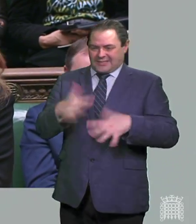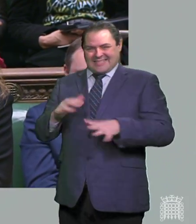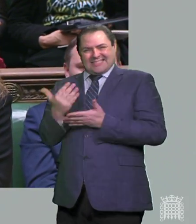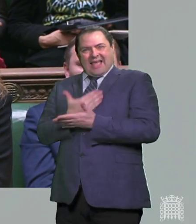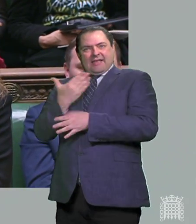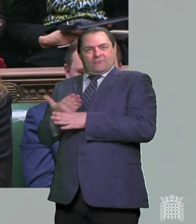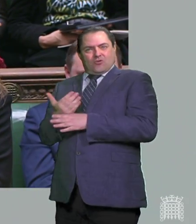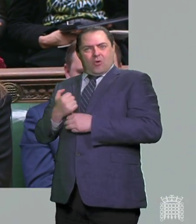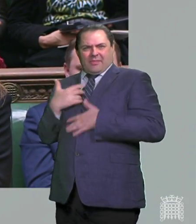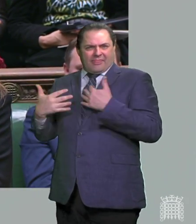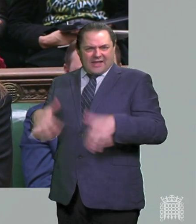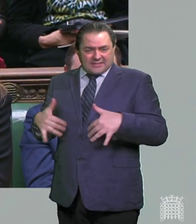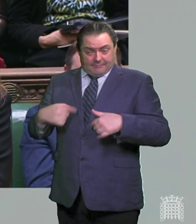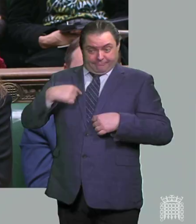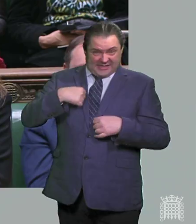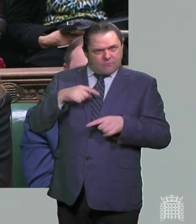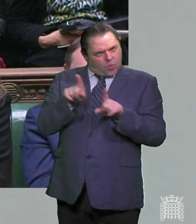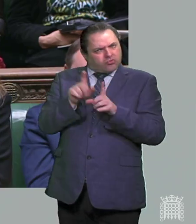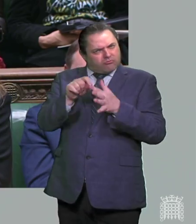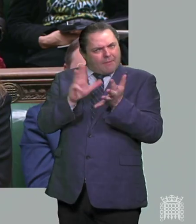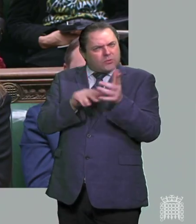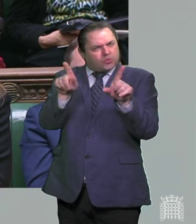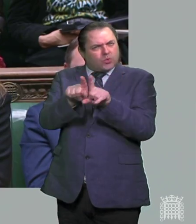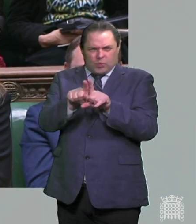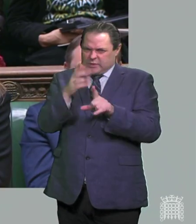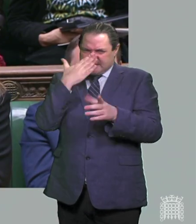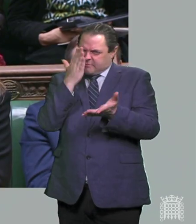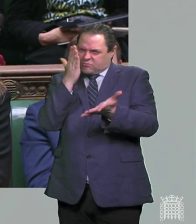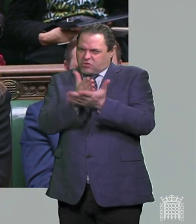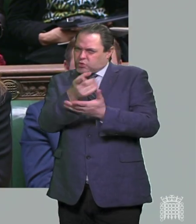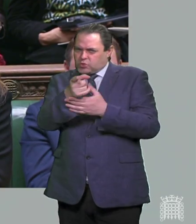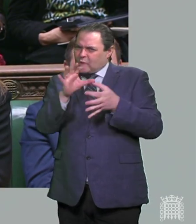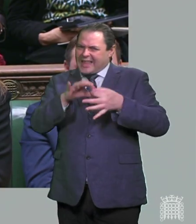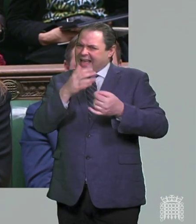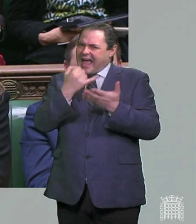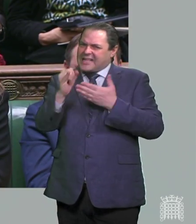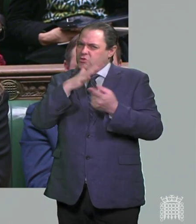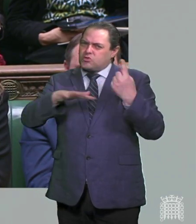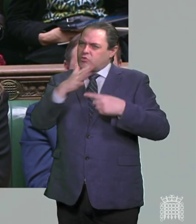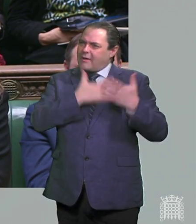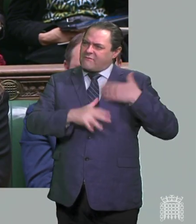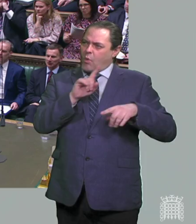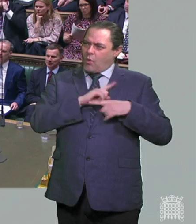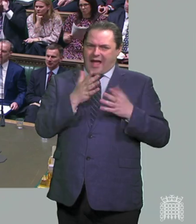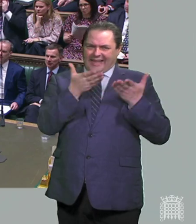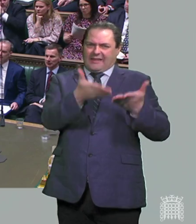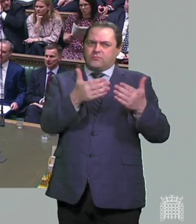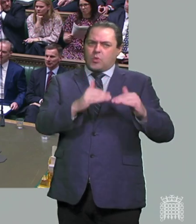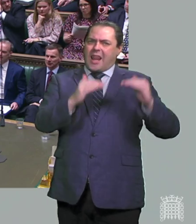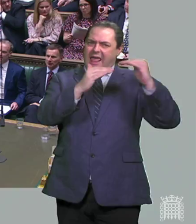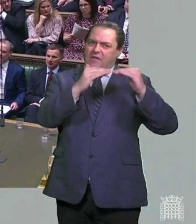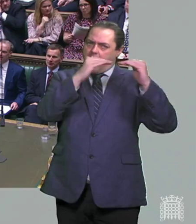It is not just me who thinks so—the Prime Minister clearly does not trust him to deal with antisocial behaviour, because he has given that job to the Levelling-up Secretary.